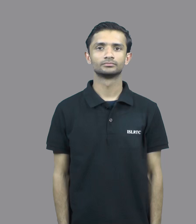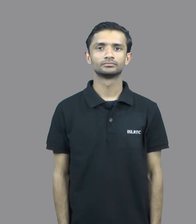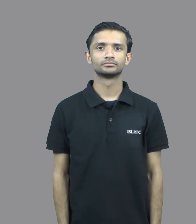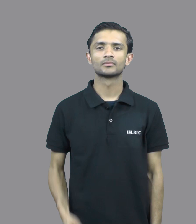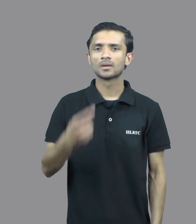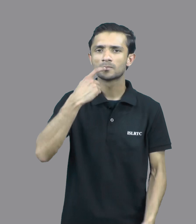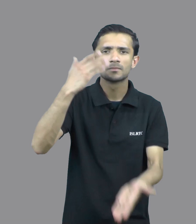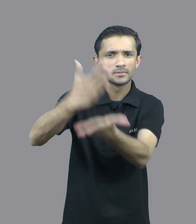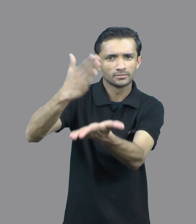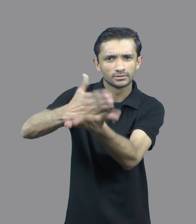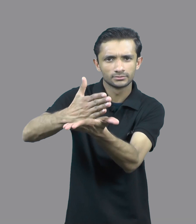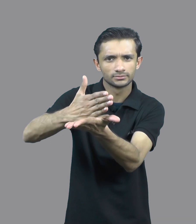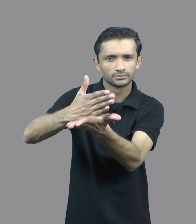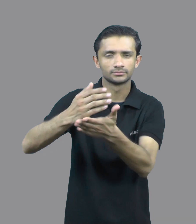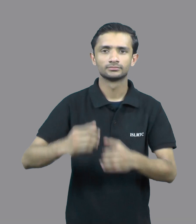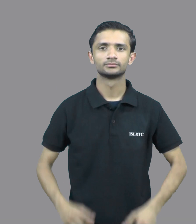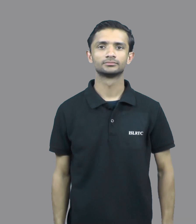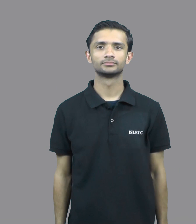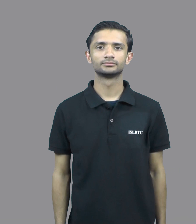Permission